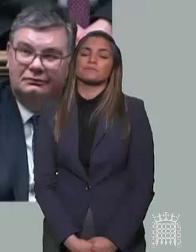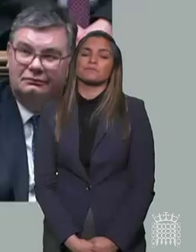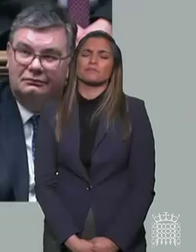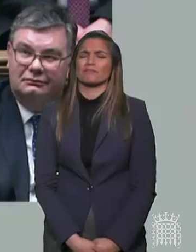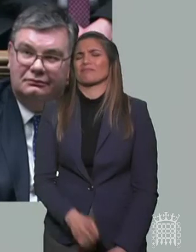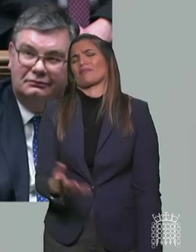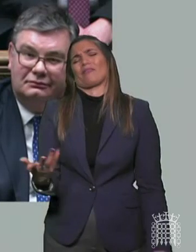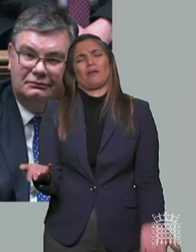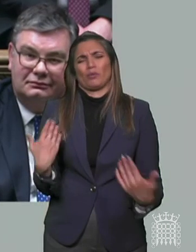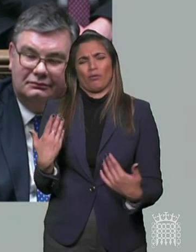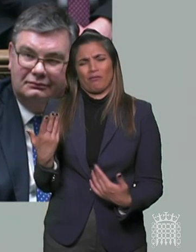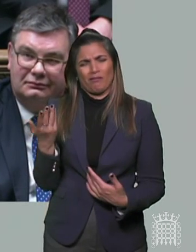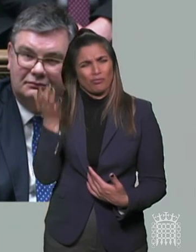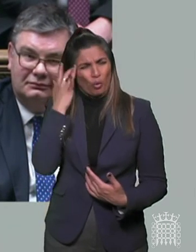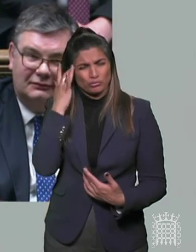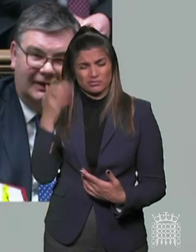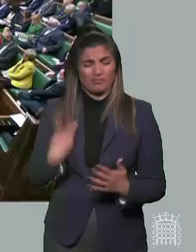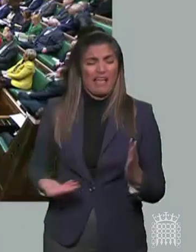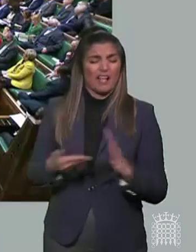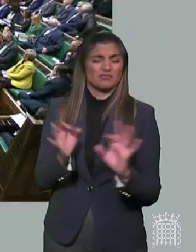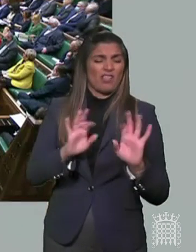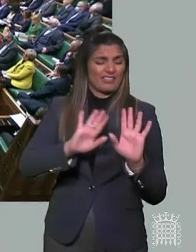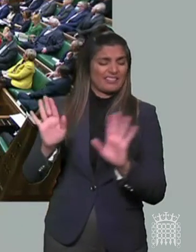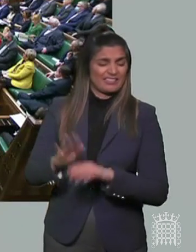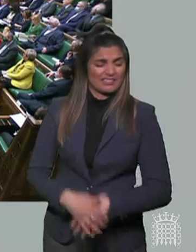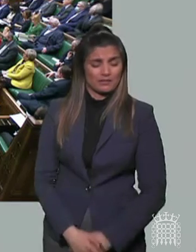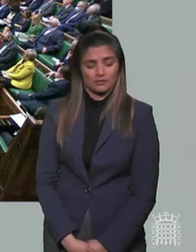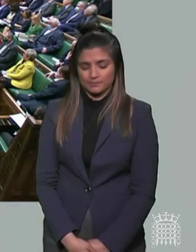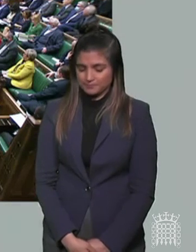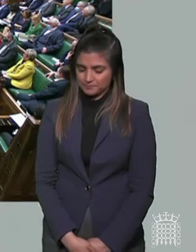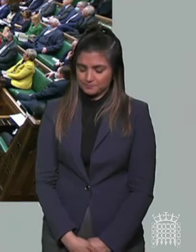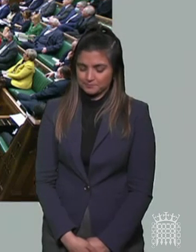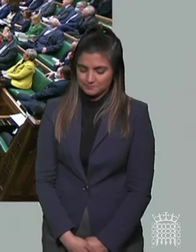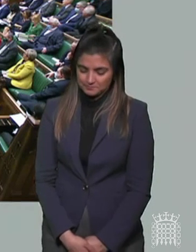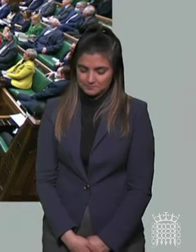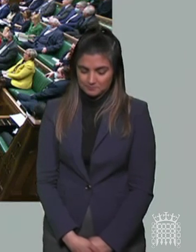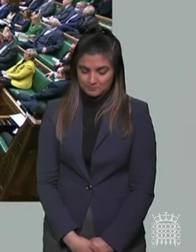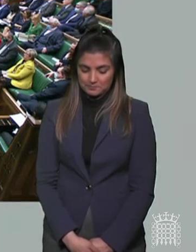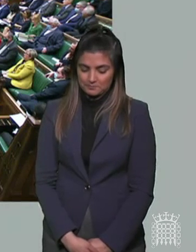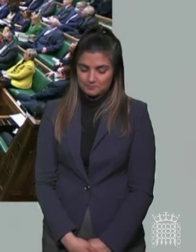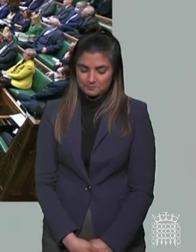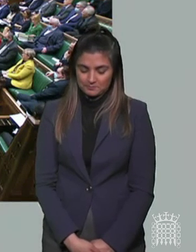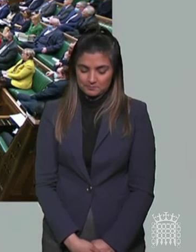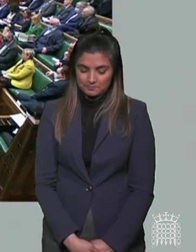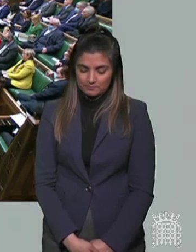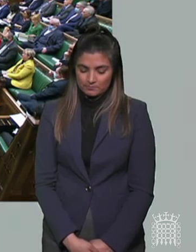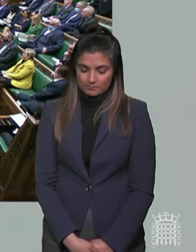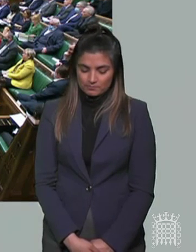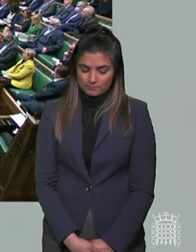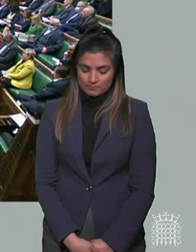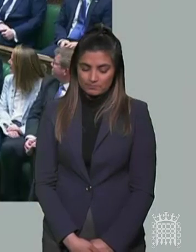The honourable Gentleman is talking total nonsense and I do not have anything to add to what I have already said.